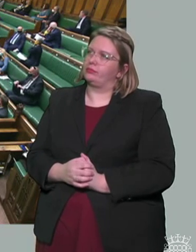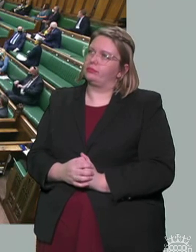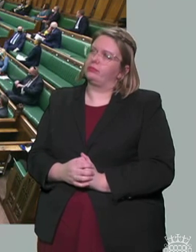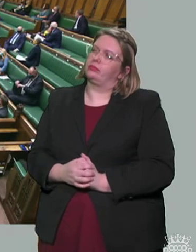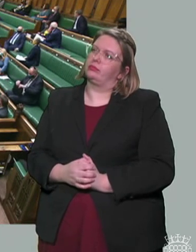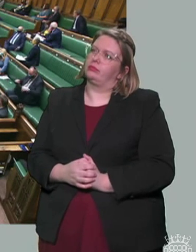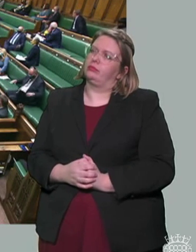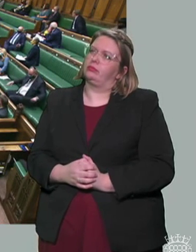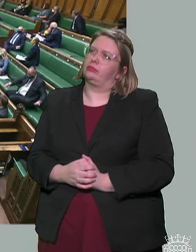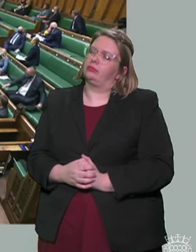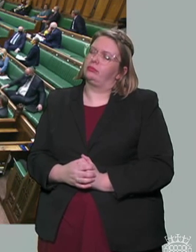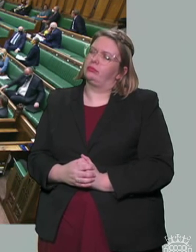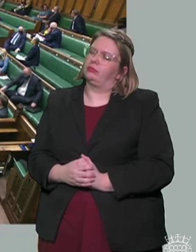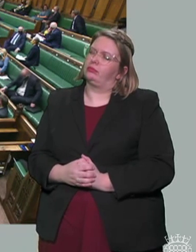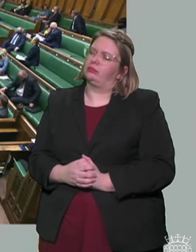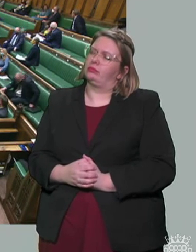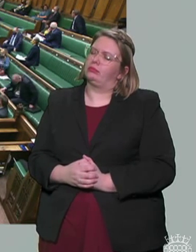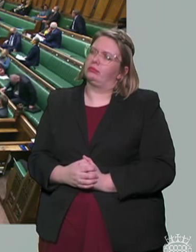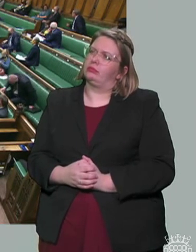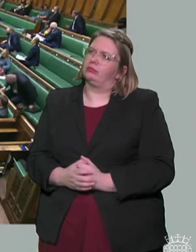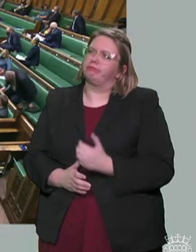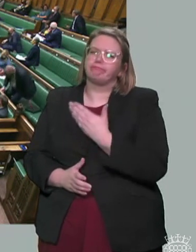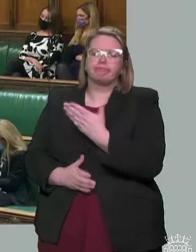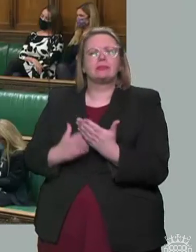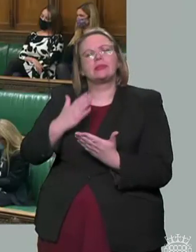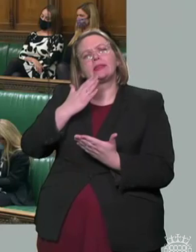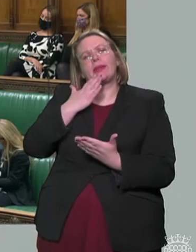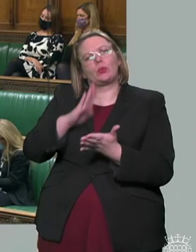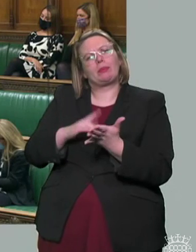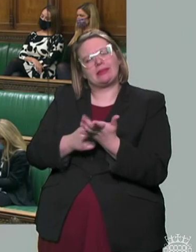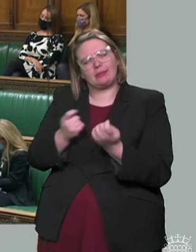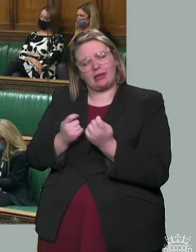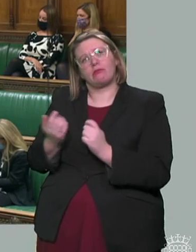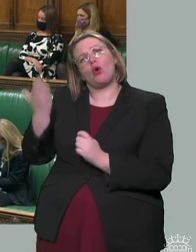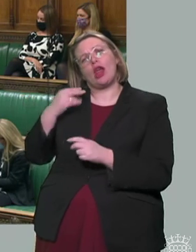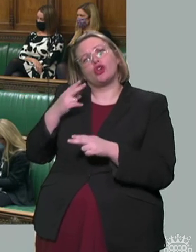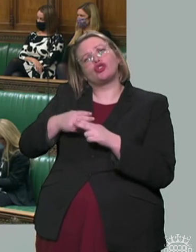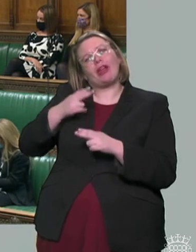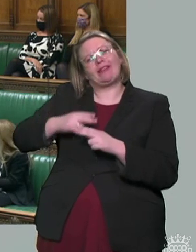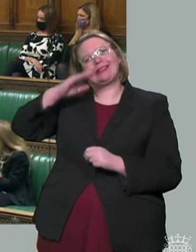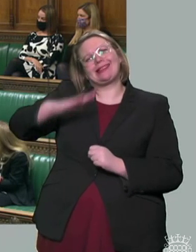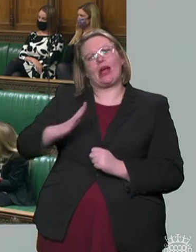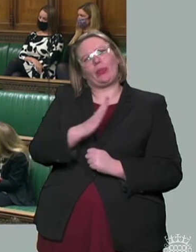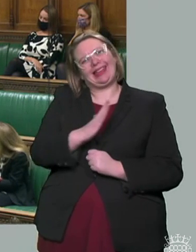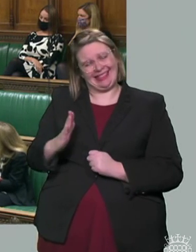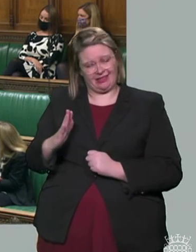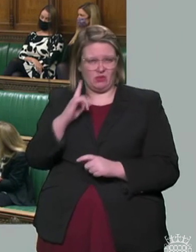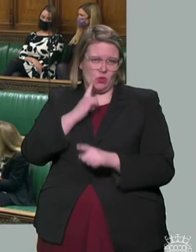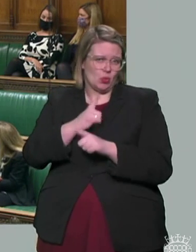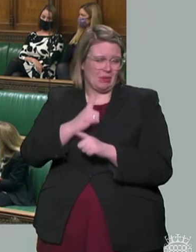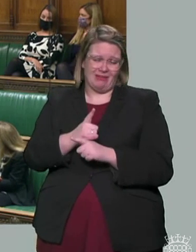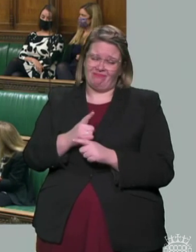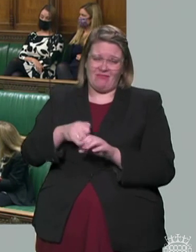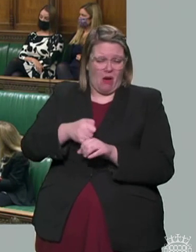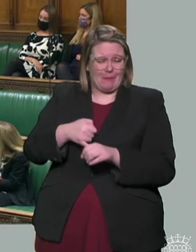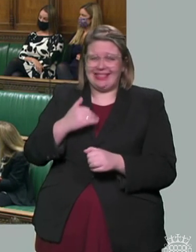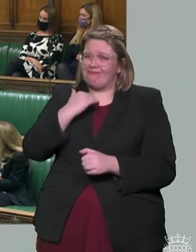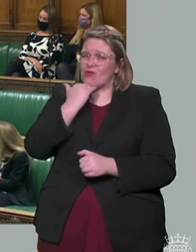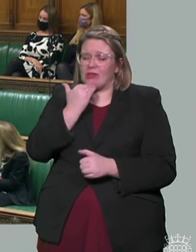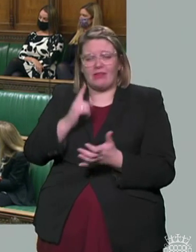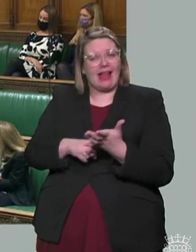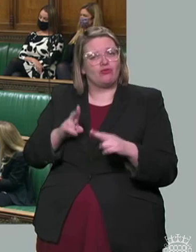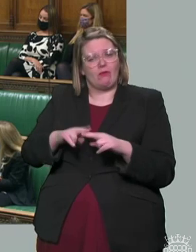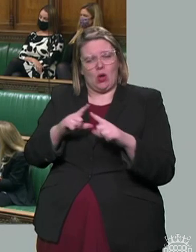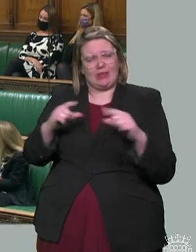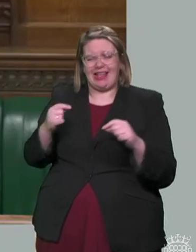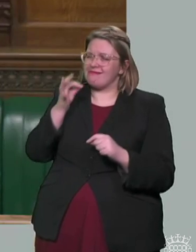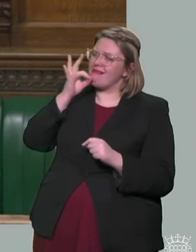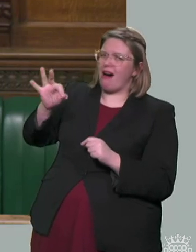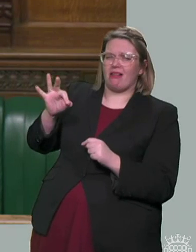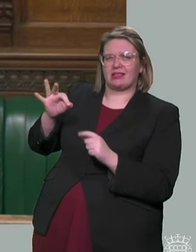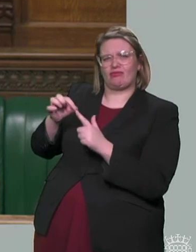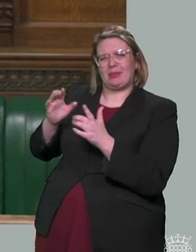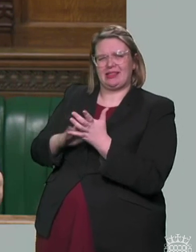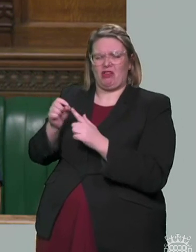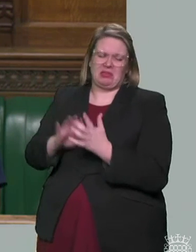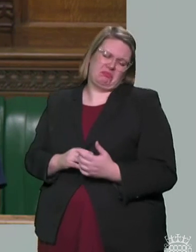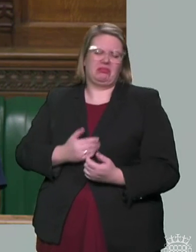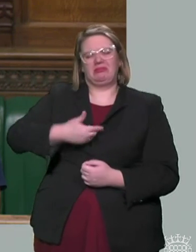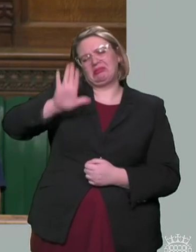In response to my honourable Friend the Member for Sheffield South East , who talked about the severe shortages of lateral flow tests in pharmacies, the Prime Minister was incredibly dismissive and seemed to suggest that my honourable Friend was making it all up.